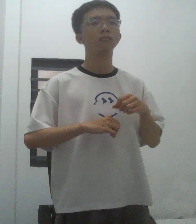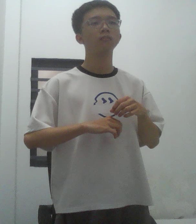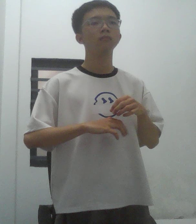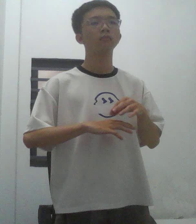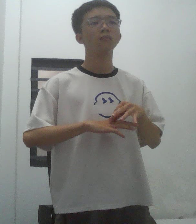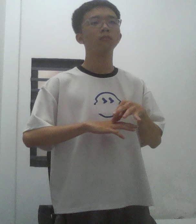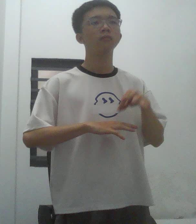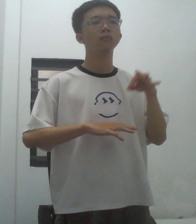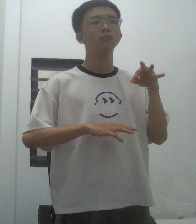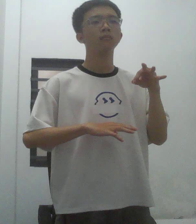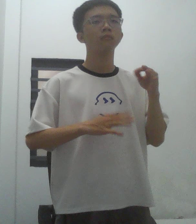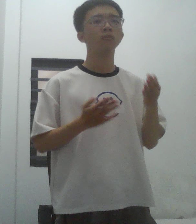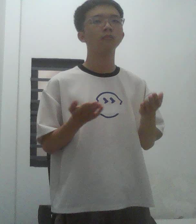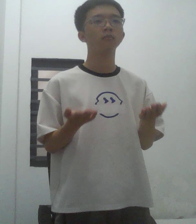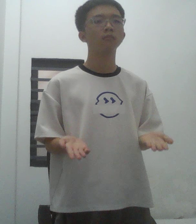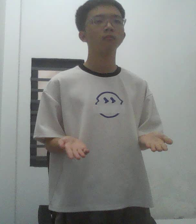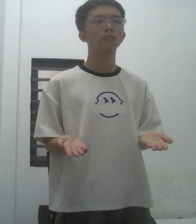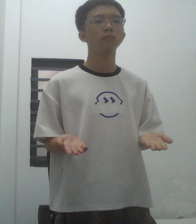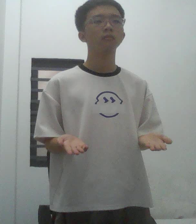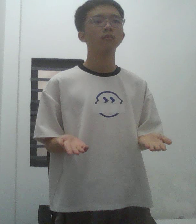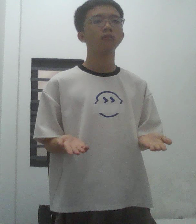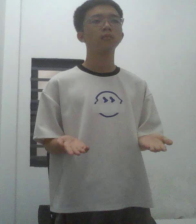tuan nay